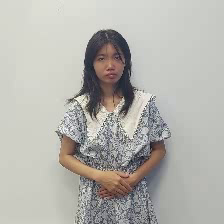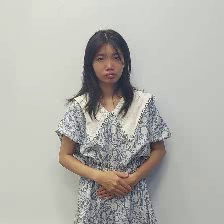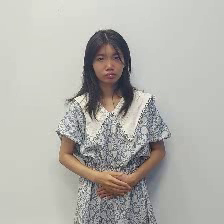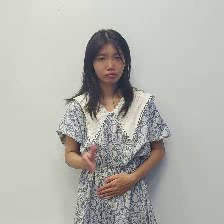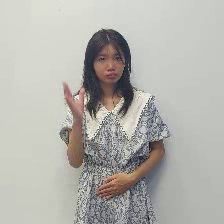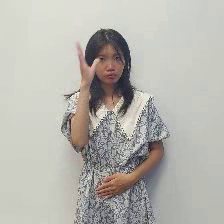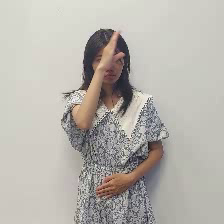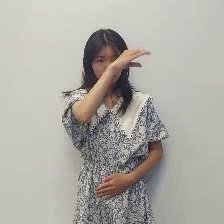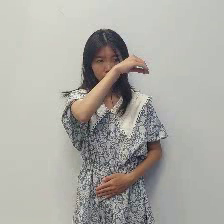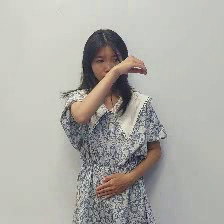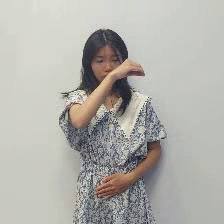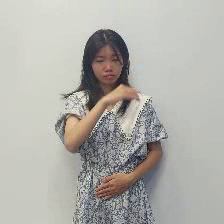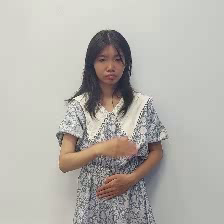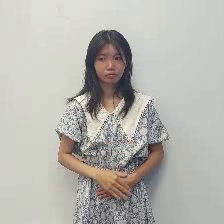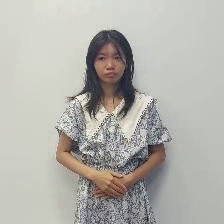Tối